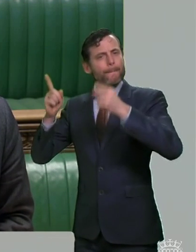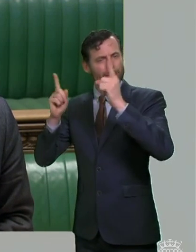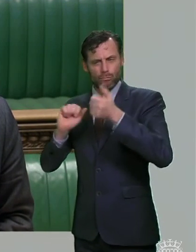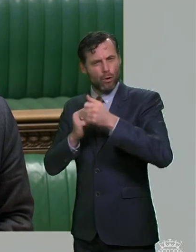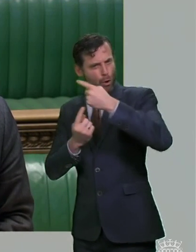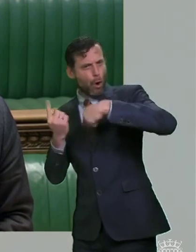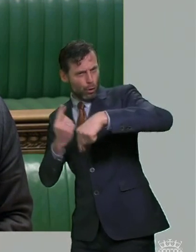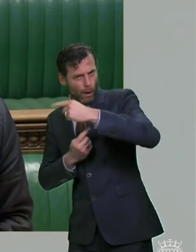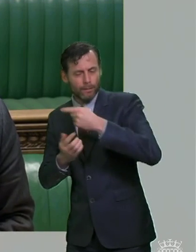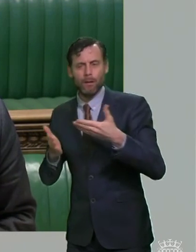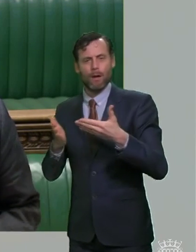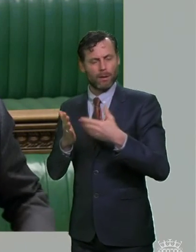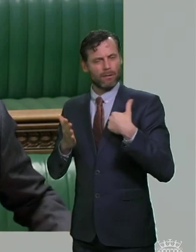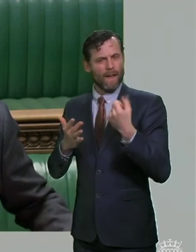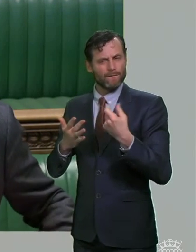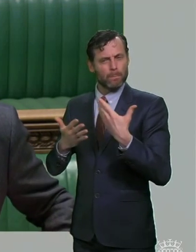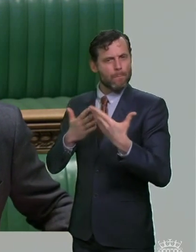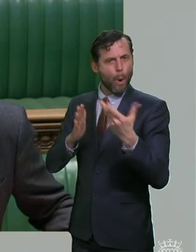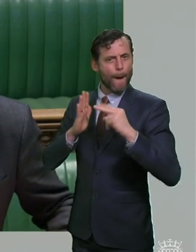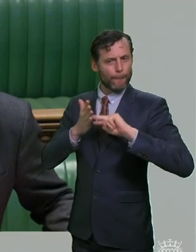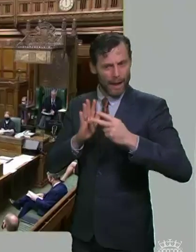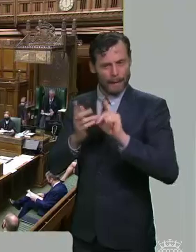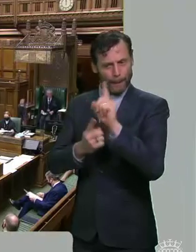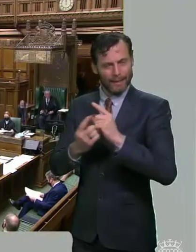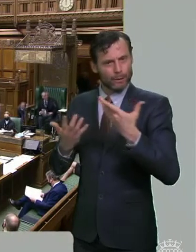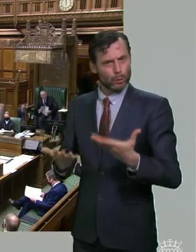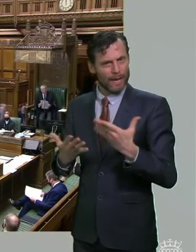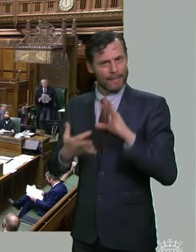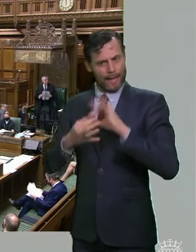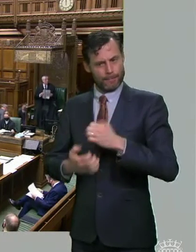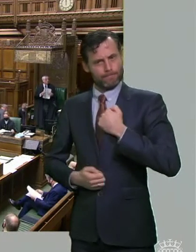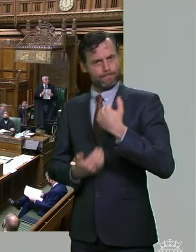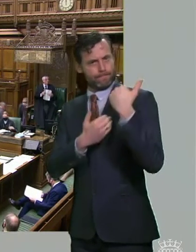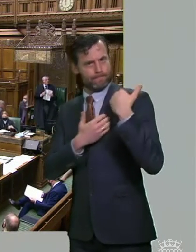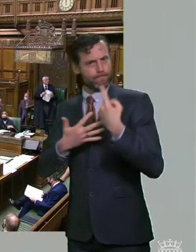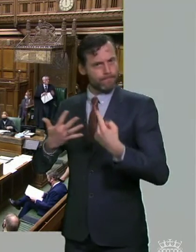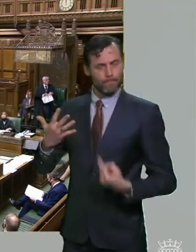In addition to my duties in this House, I shall have further such meetings later today.